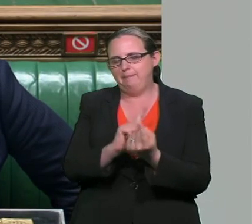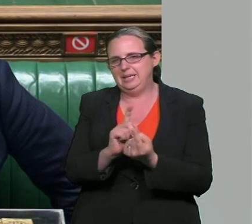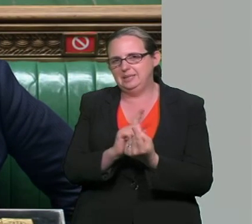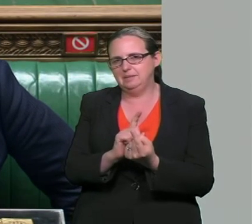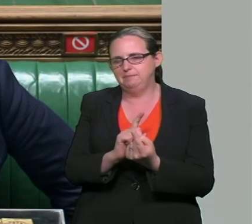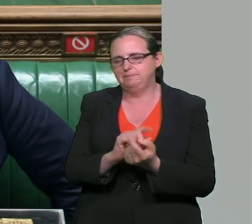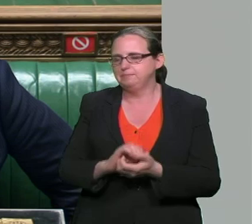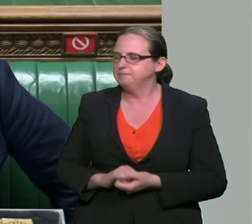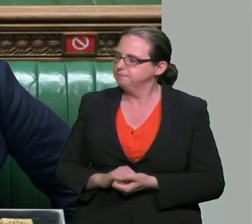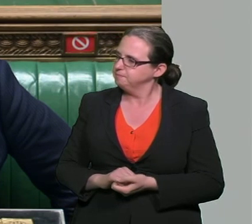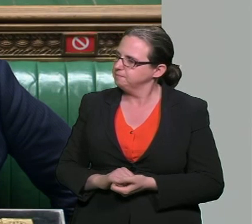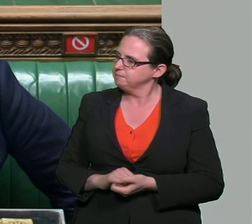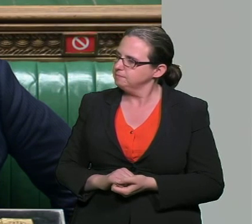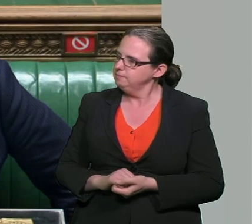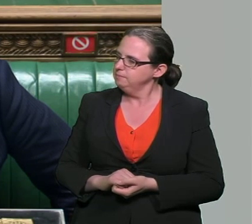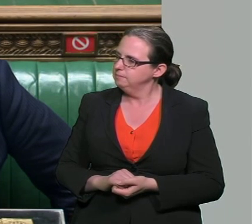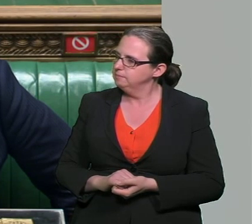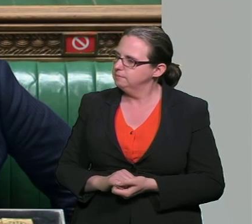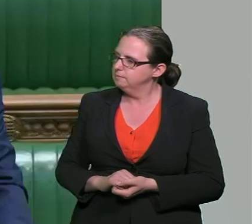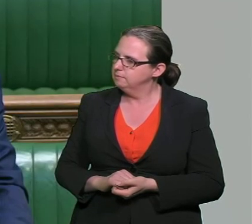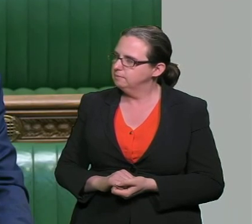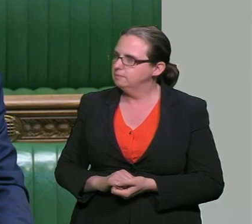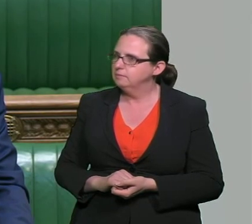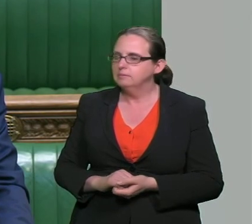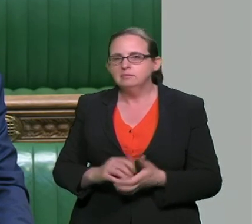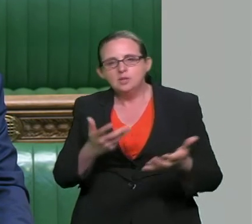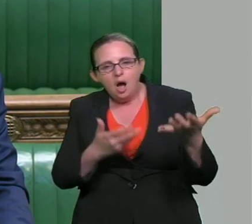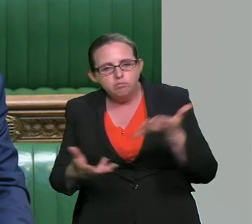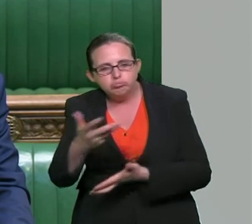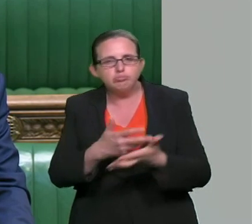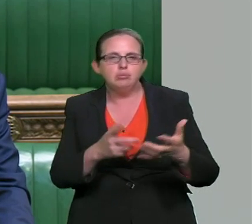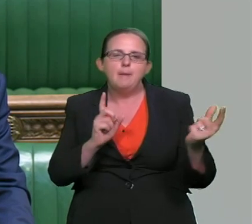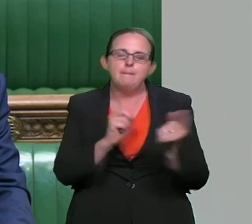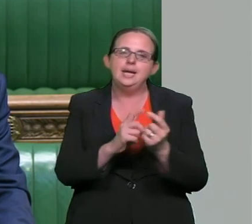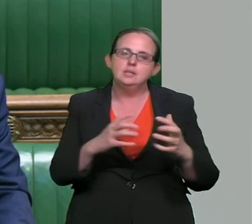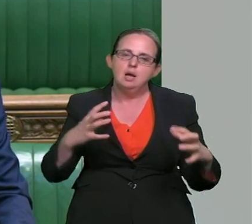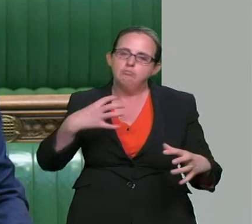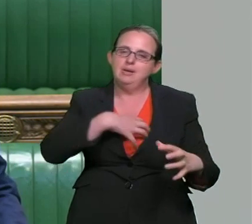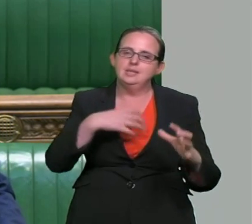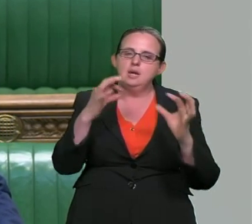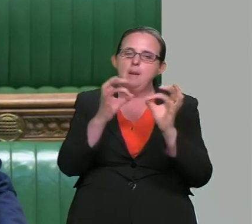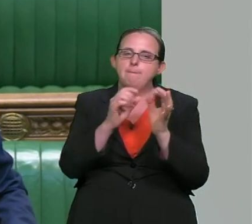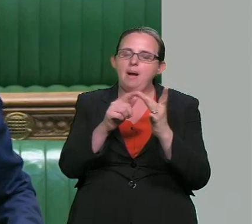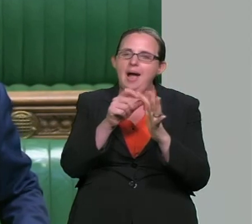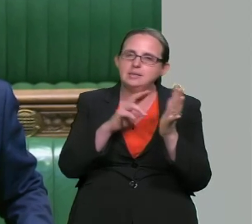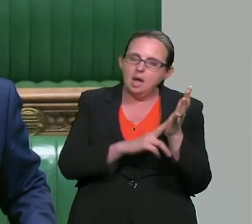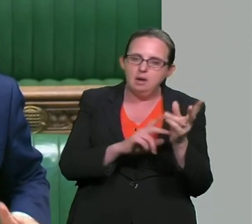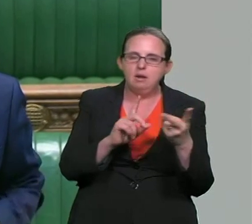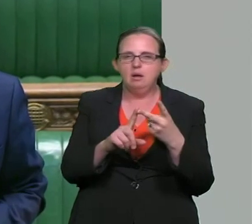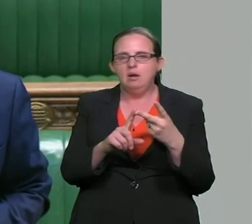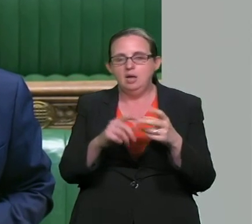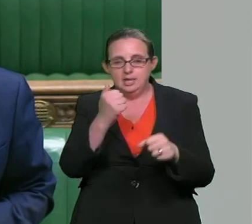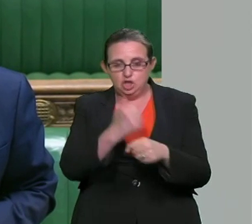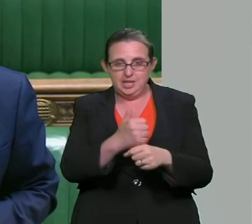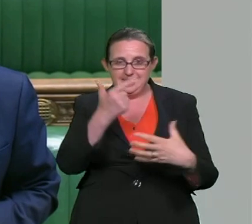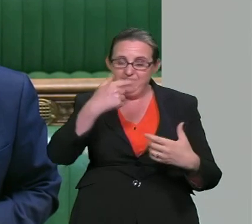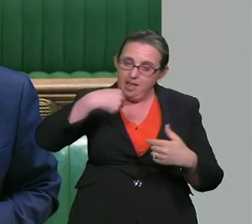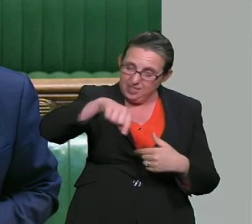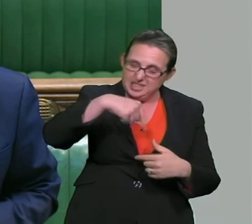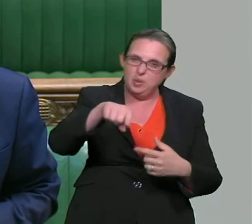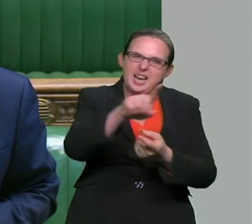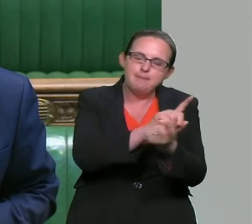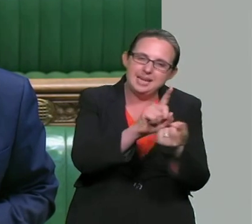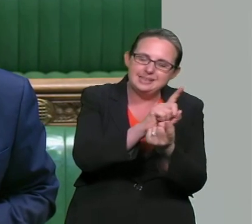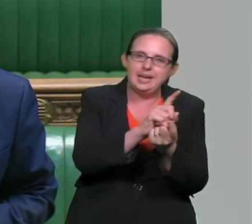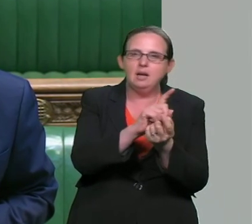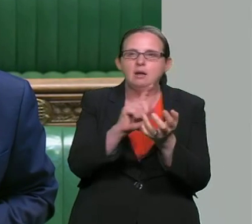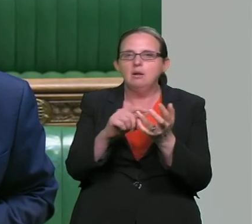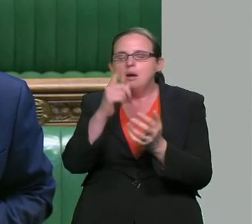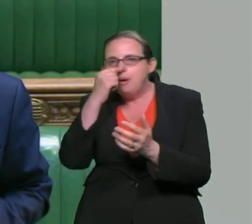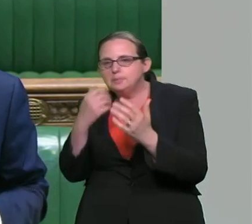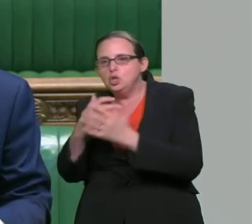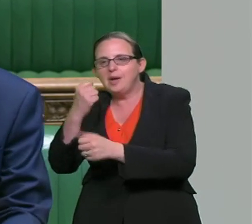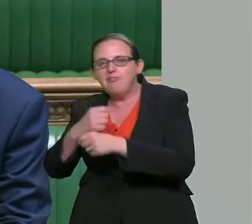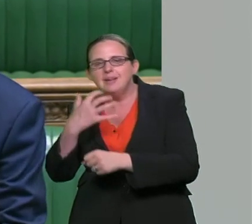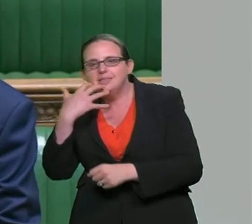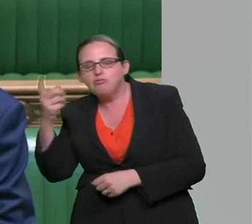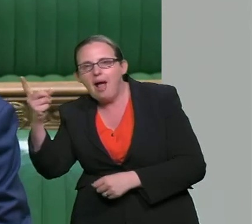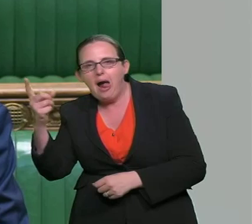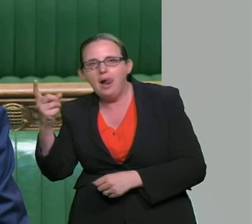The G7, bilateral discussions with President Biden and the possibility of a new Government in Israel also provide a real chance to restart a meaningful middle east peace process.